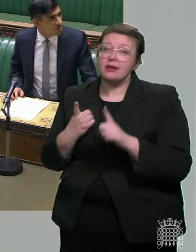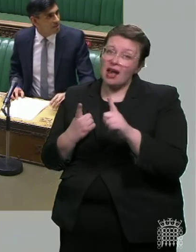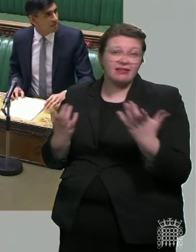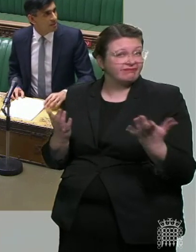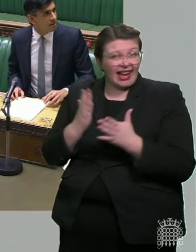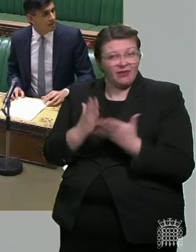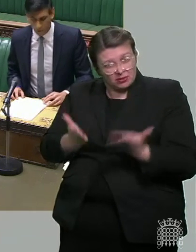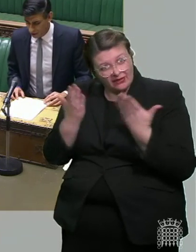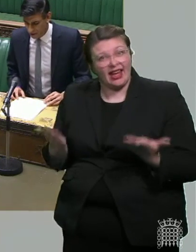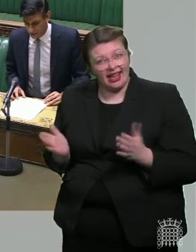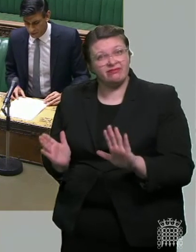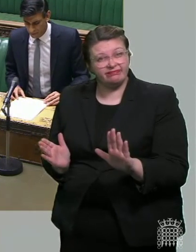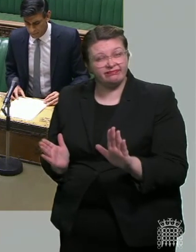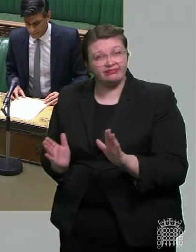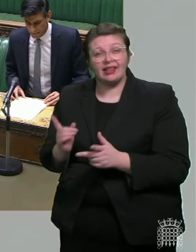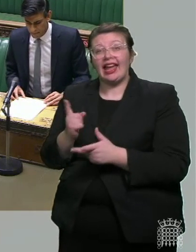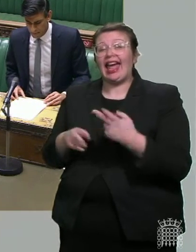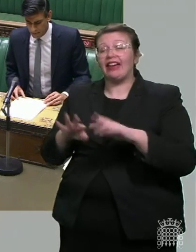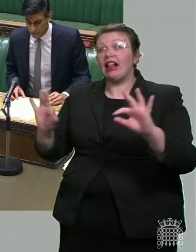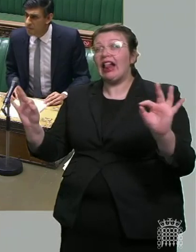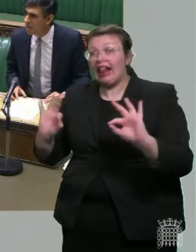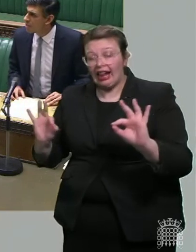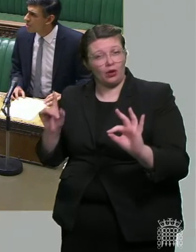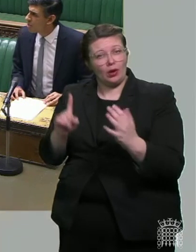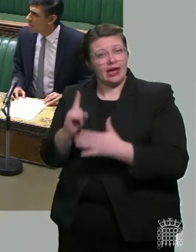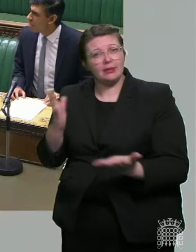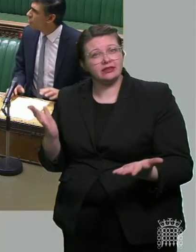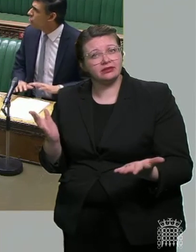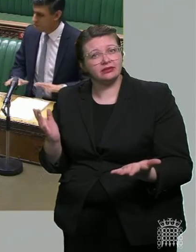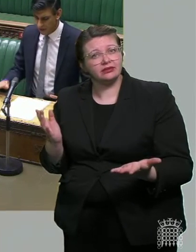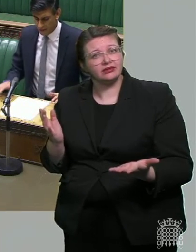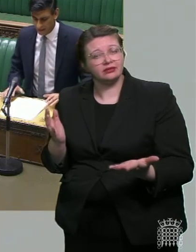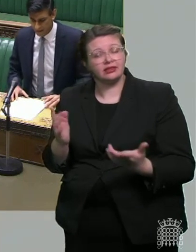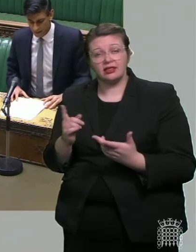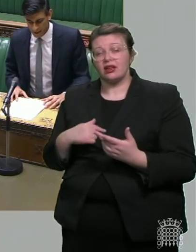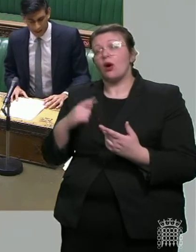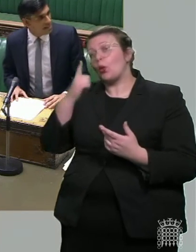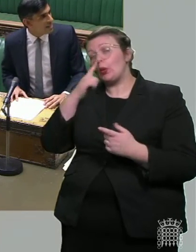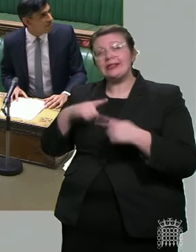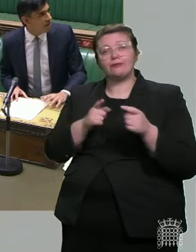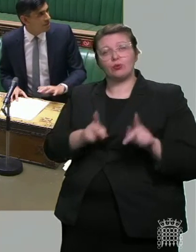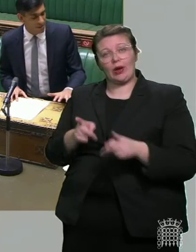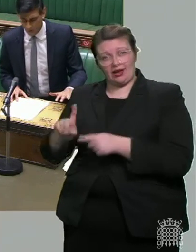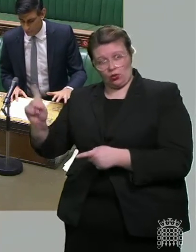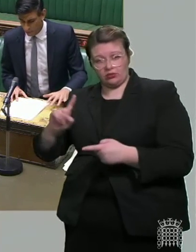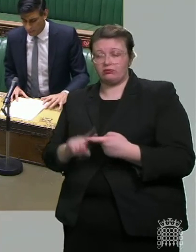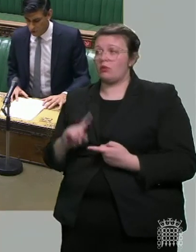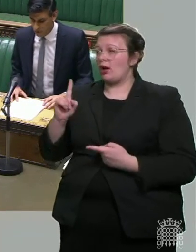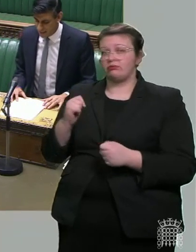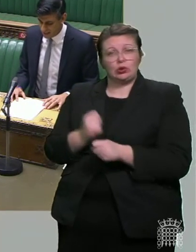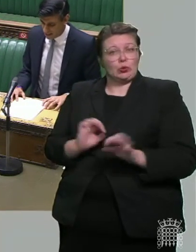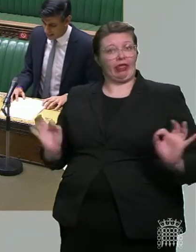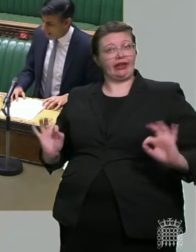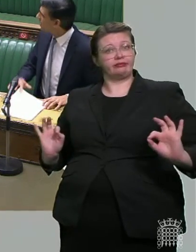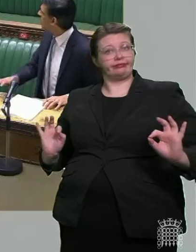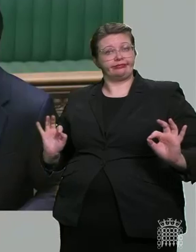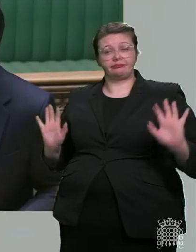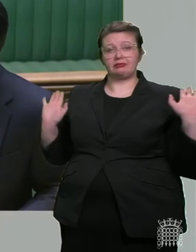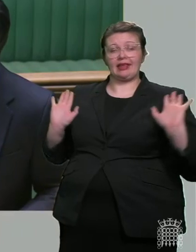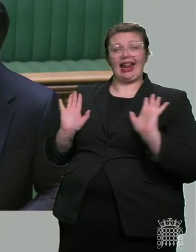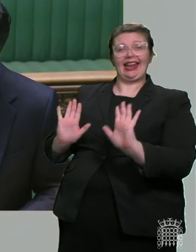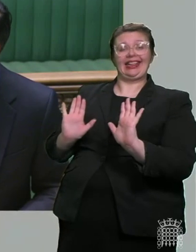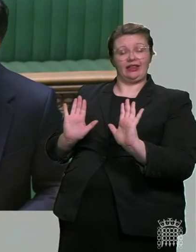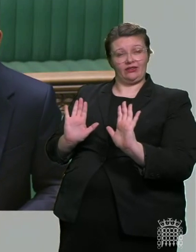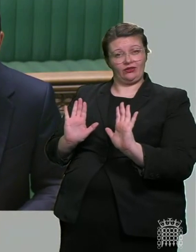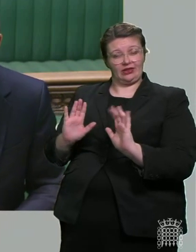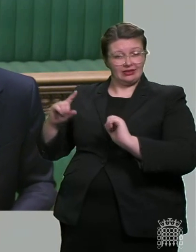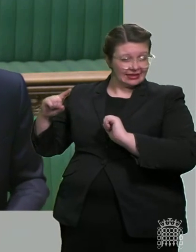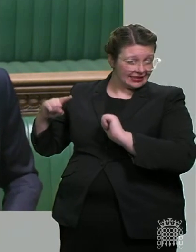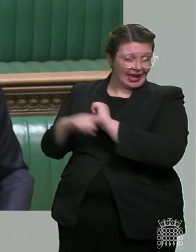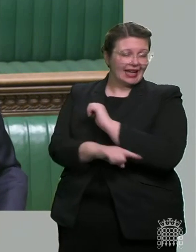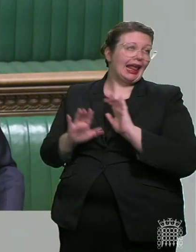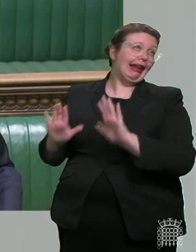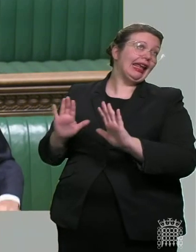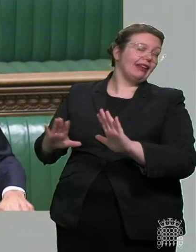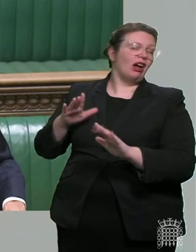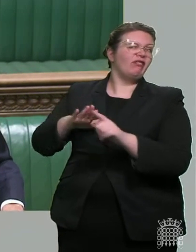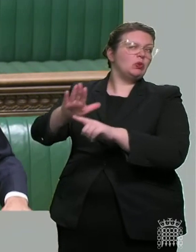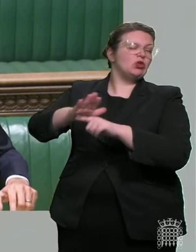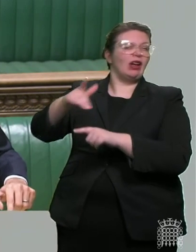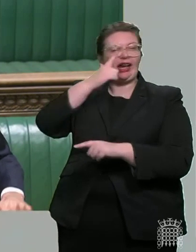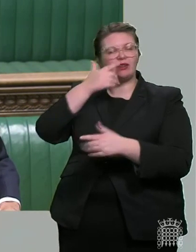And let us consider the alternatives. The first is to do nothing: to leave our deficit problem untreated, our debt problem for someone else in the future to deal with.